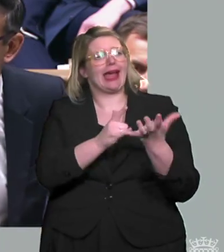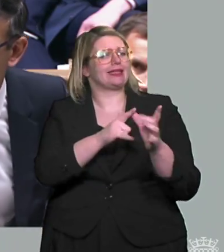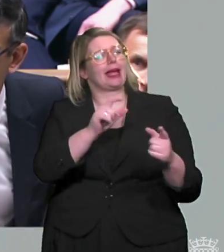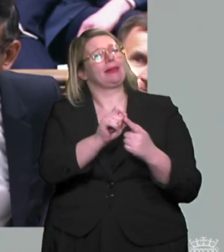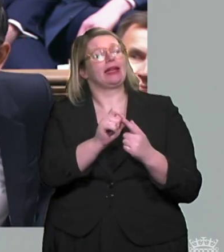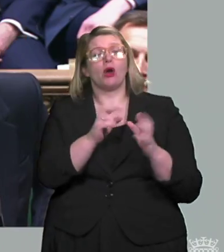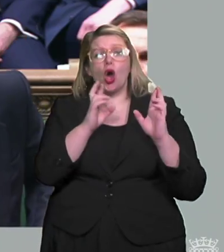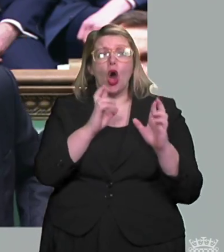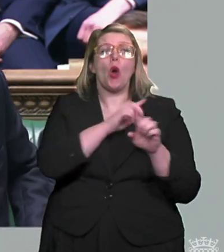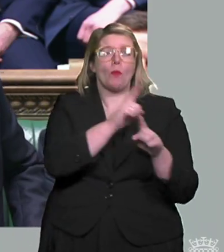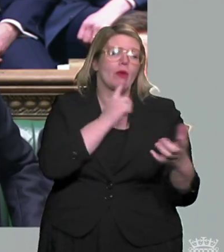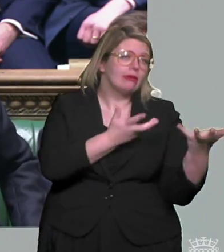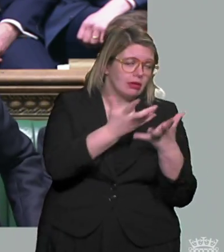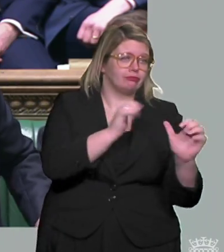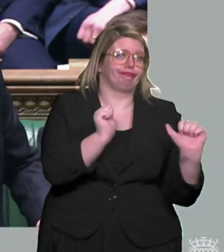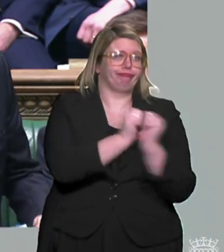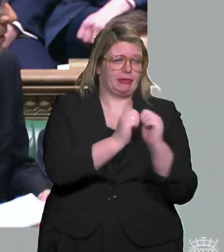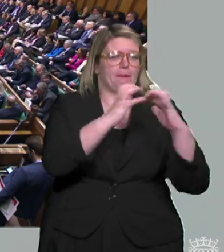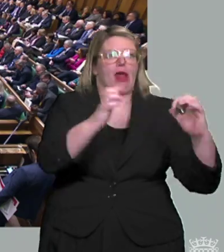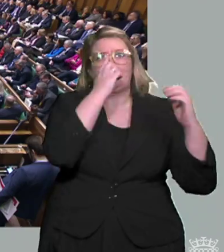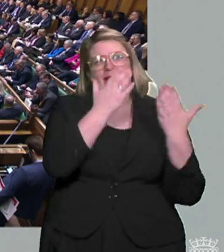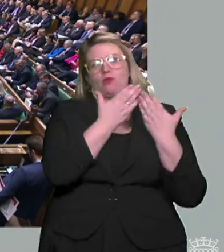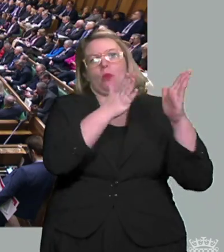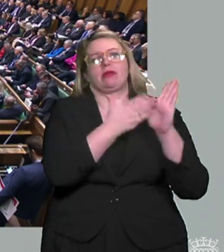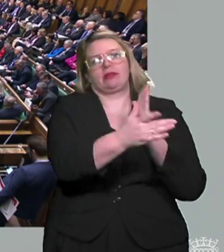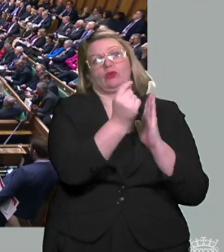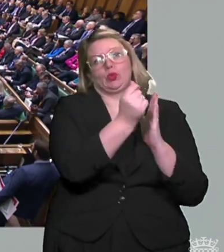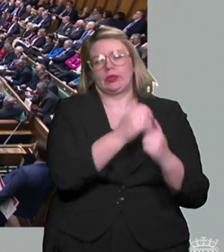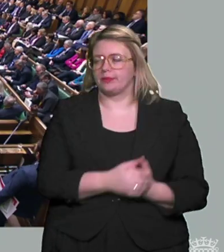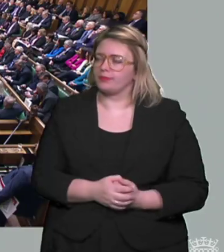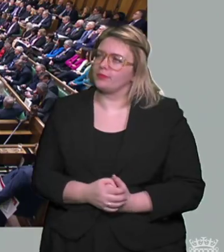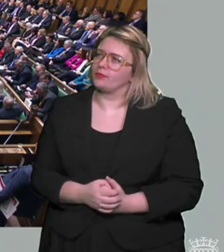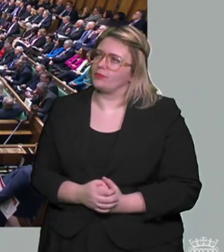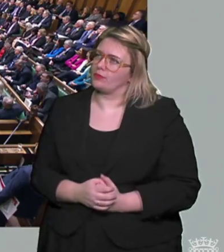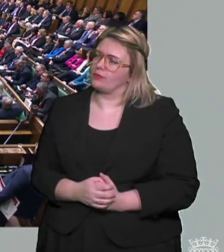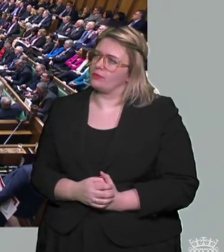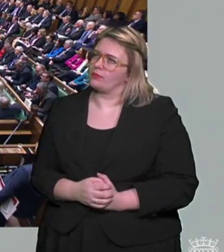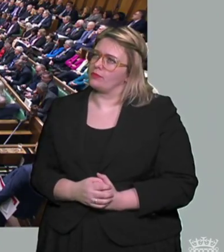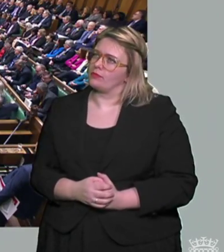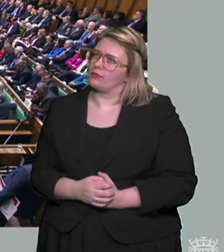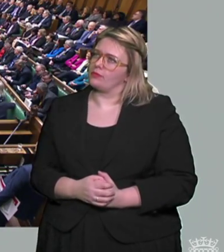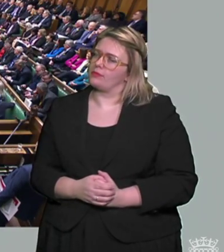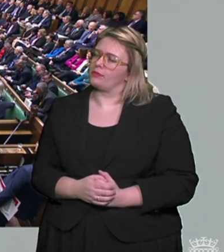I hope those talks can be constructive in leading to that aim.